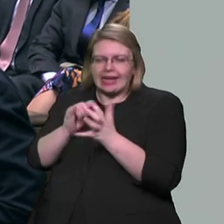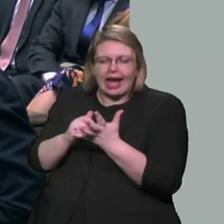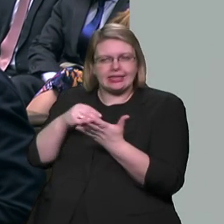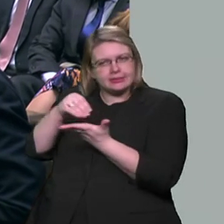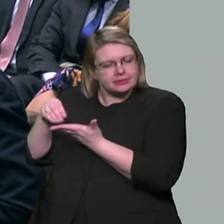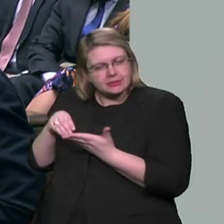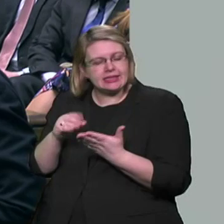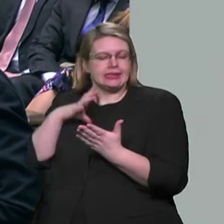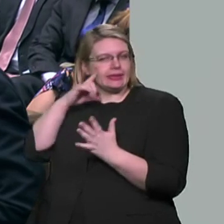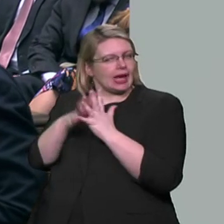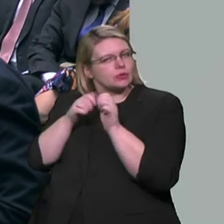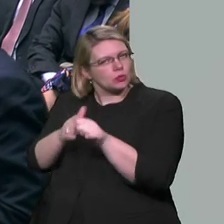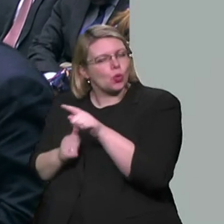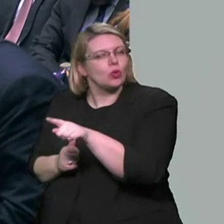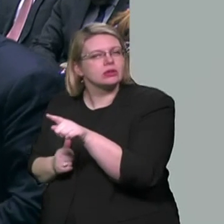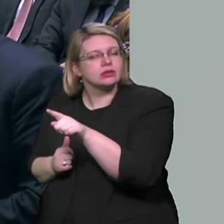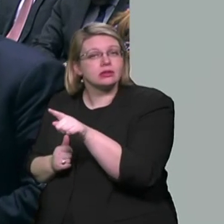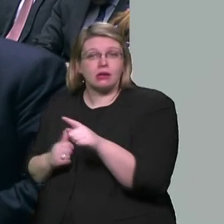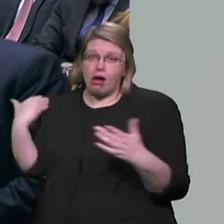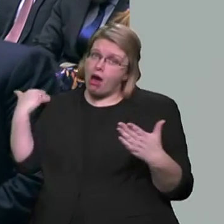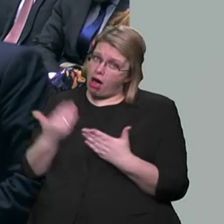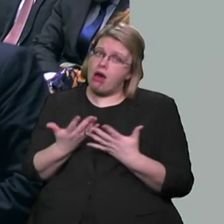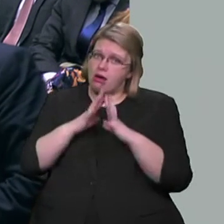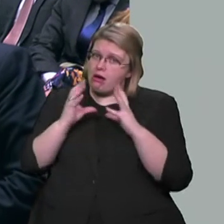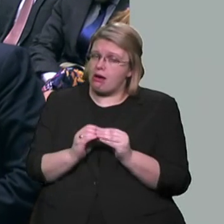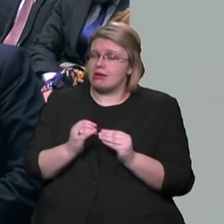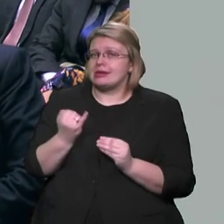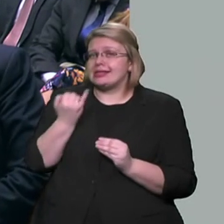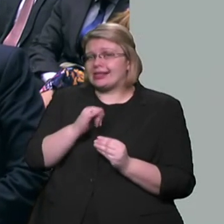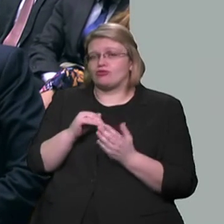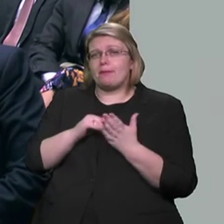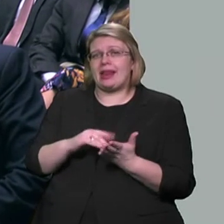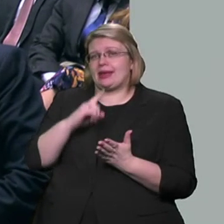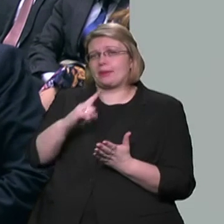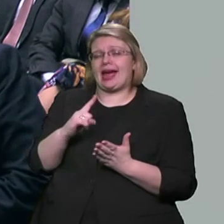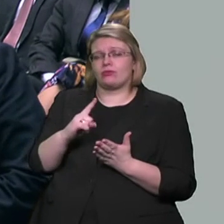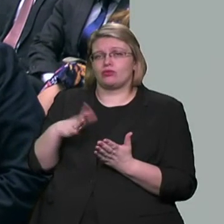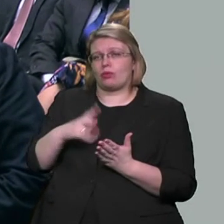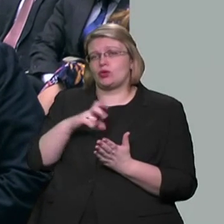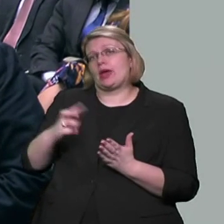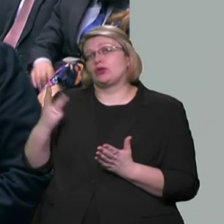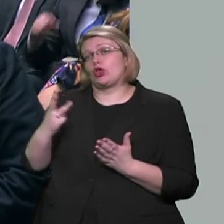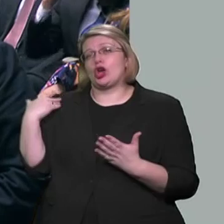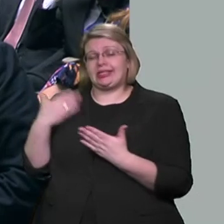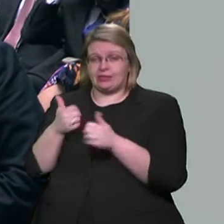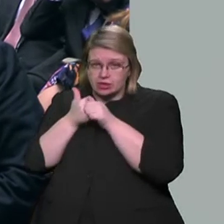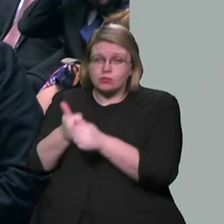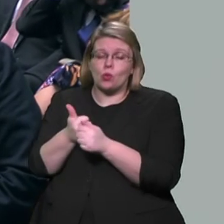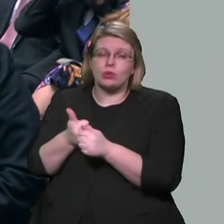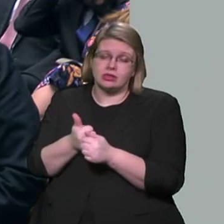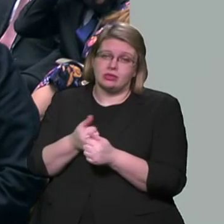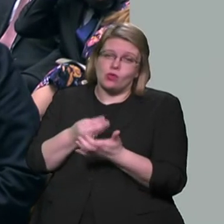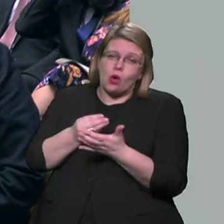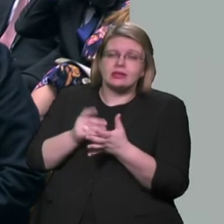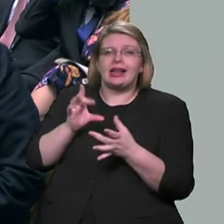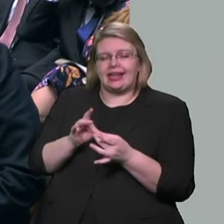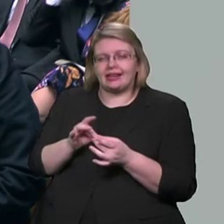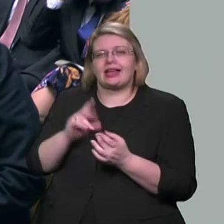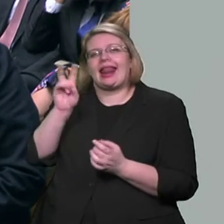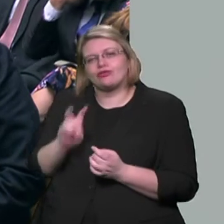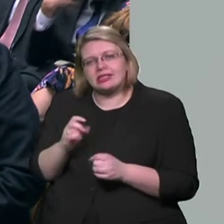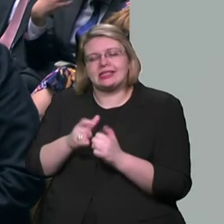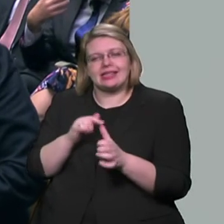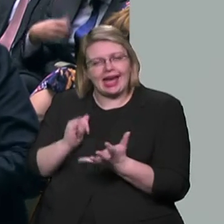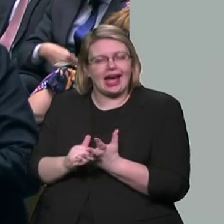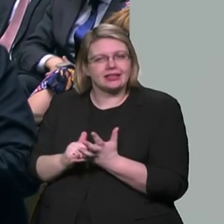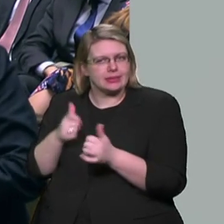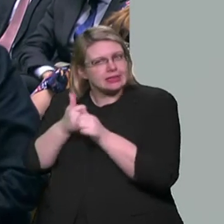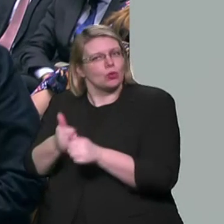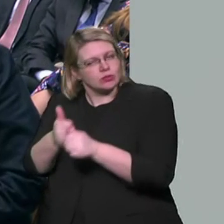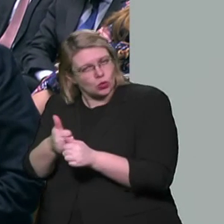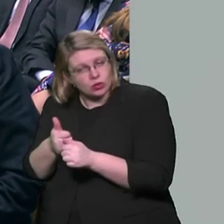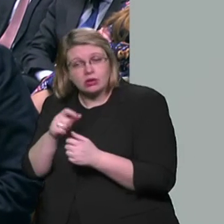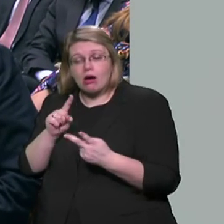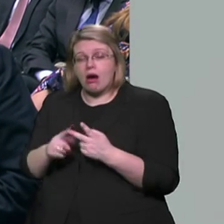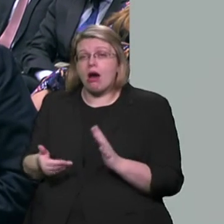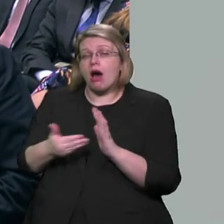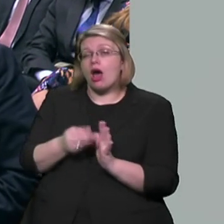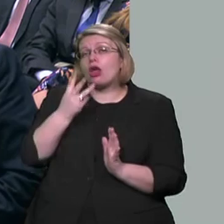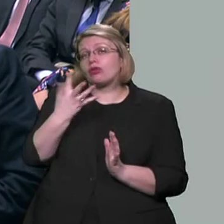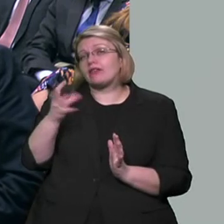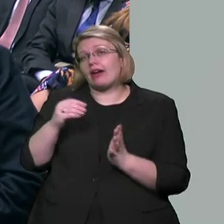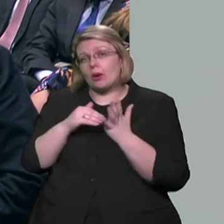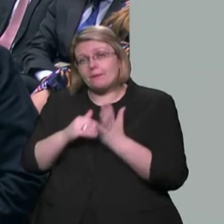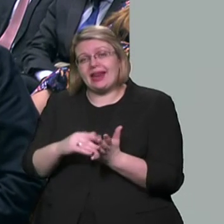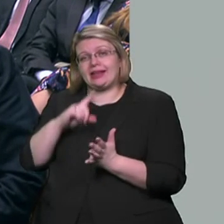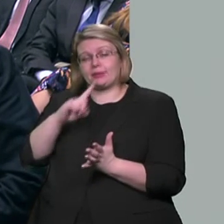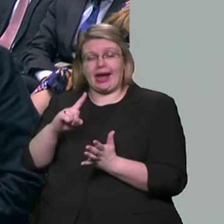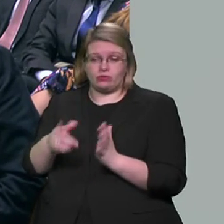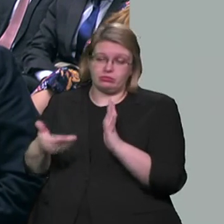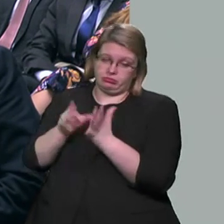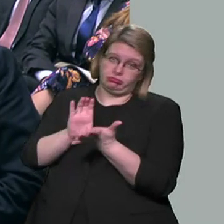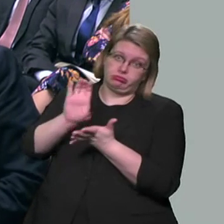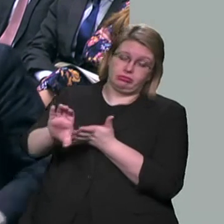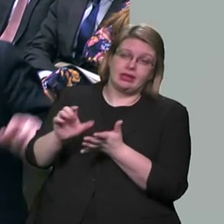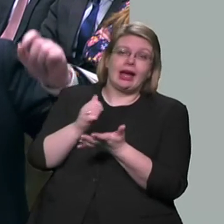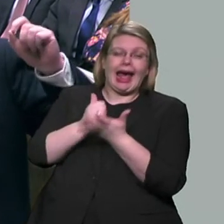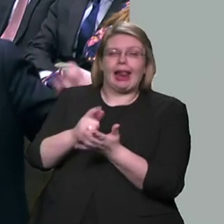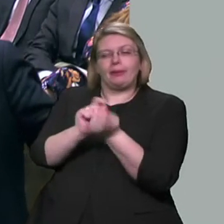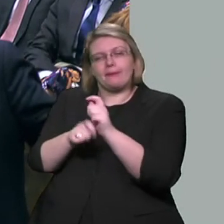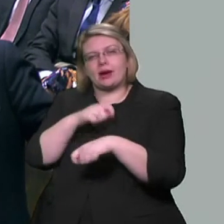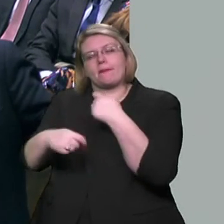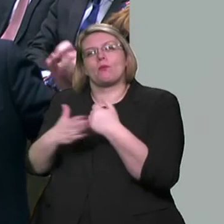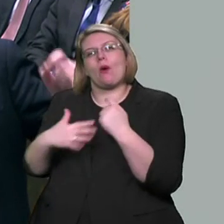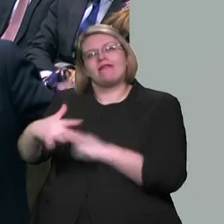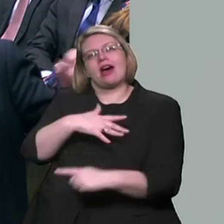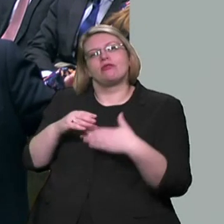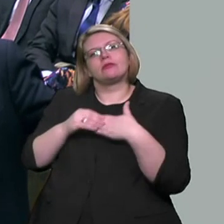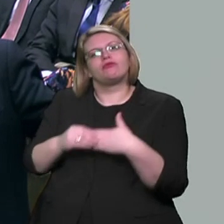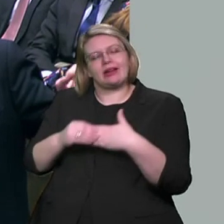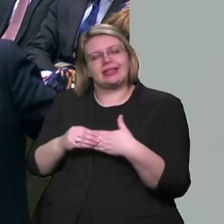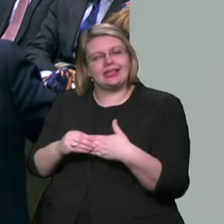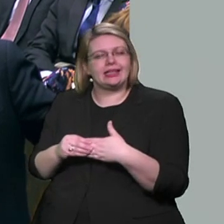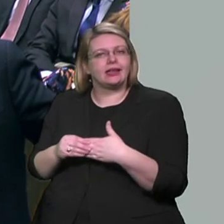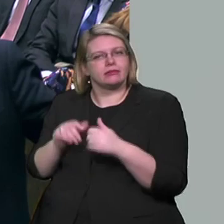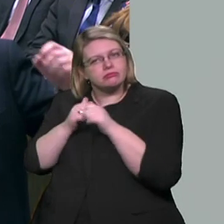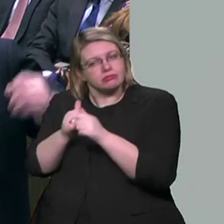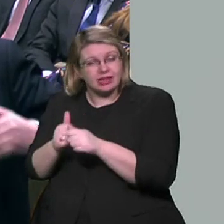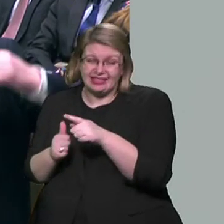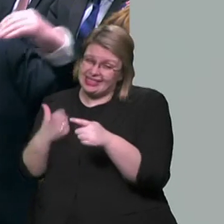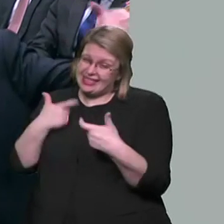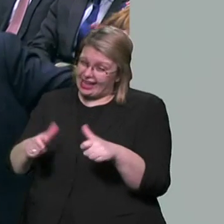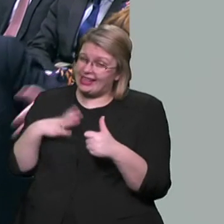So far we have provided over £600 million since 2013 to help with the cost of energy and put in a £350 million industrial energy transformation fund, but I stress to the House that that alone will not be enough.